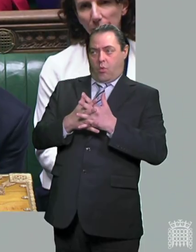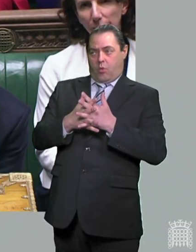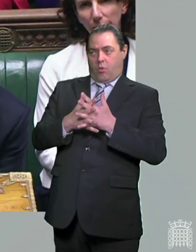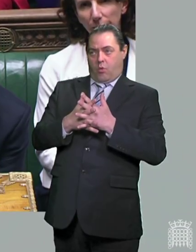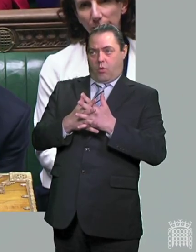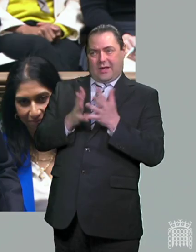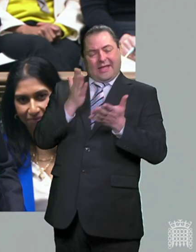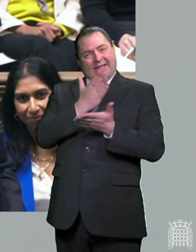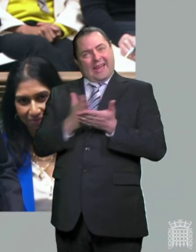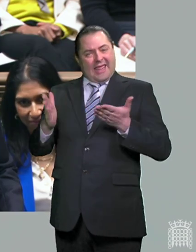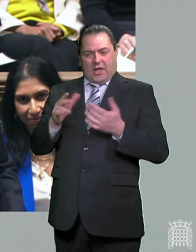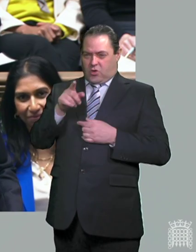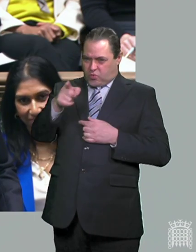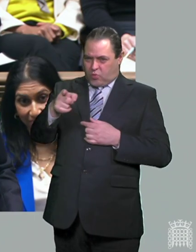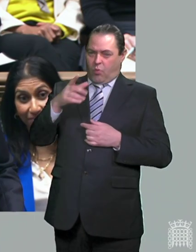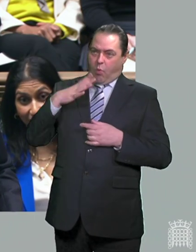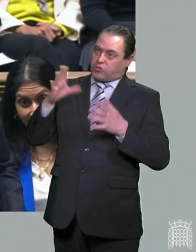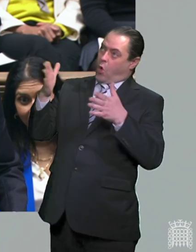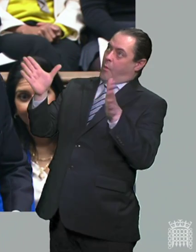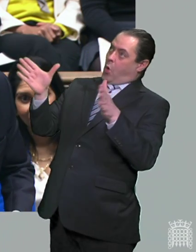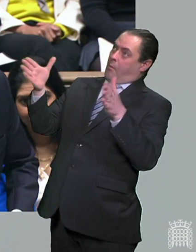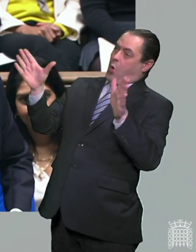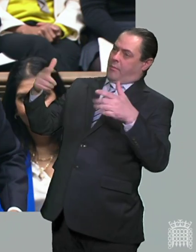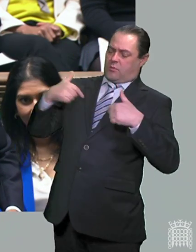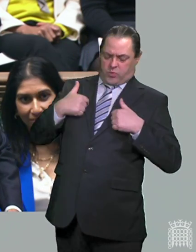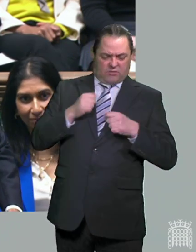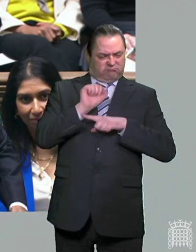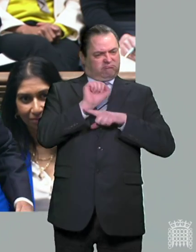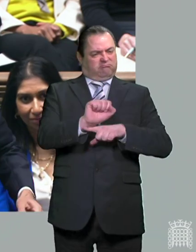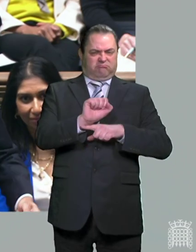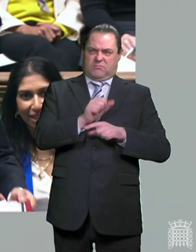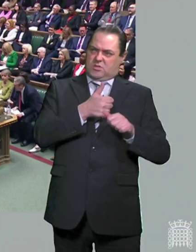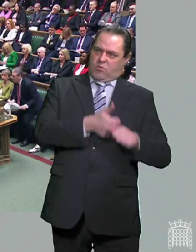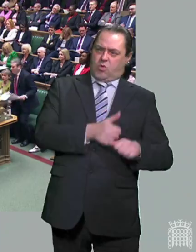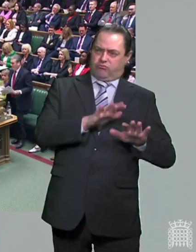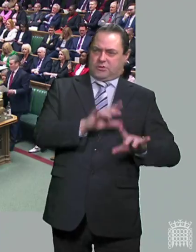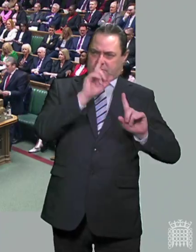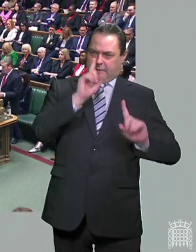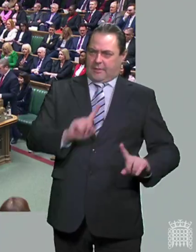It is clear that while he is in hock to the open border activists, we are on the side of the British people.